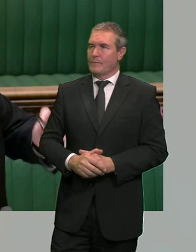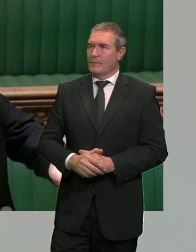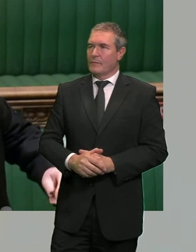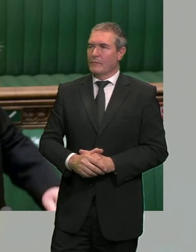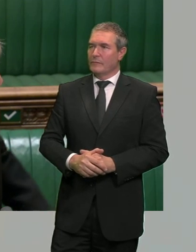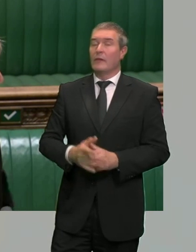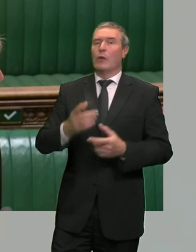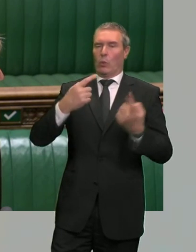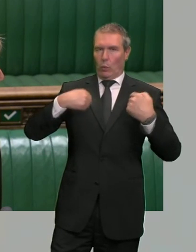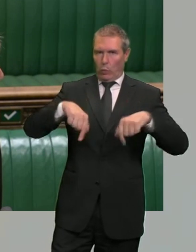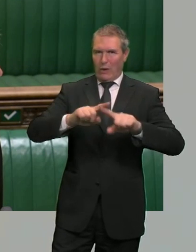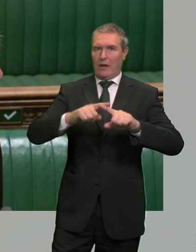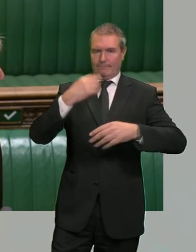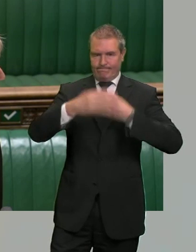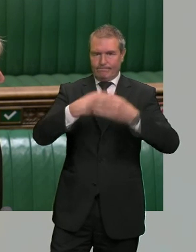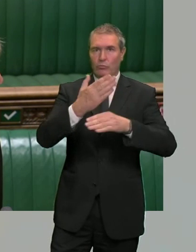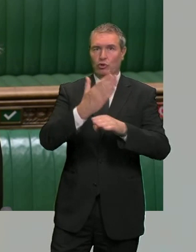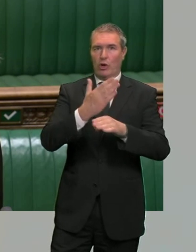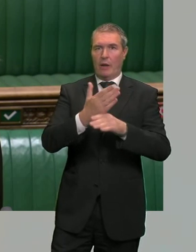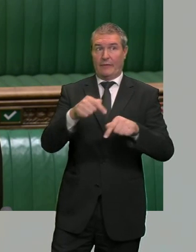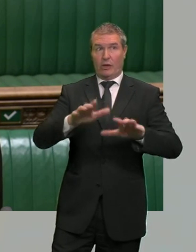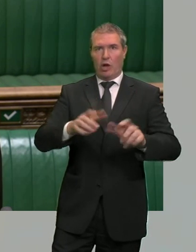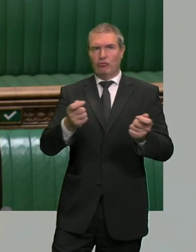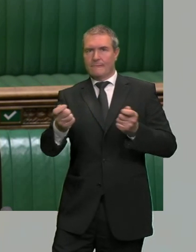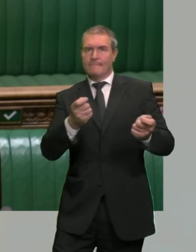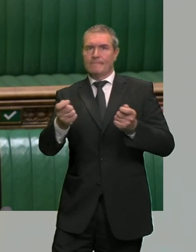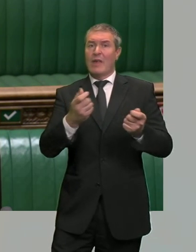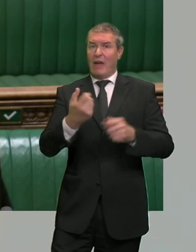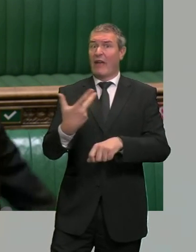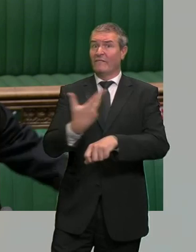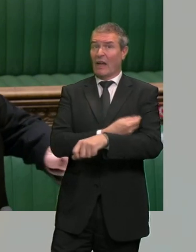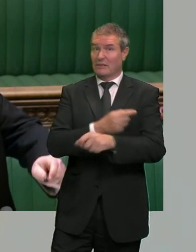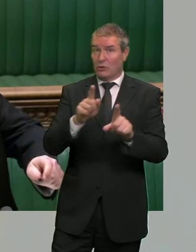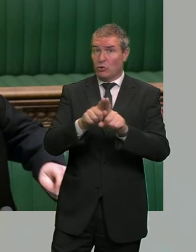We are getting on with the job of running this country, of rolling out a vaccination programme—